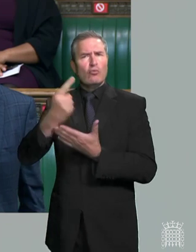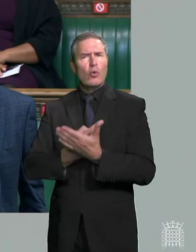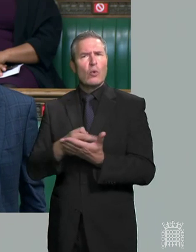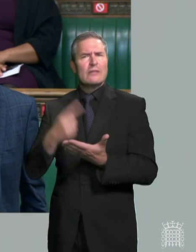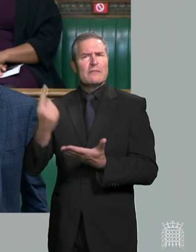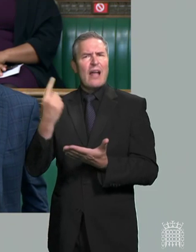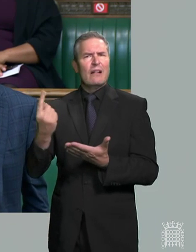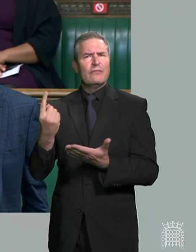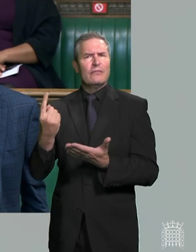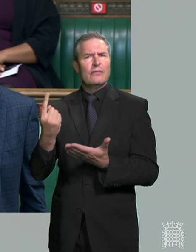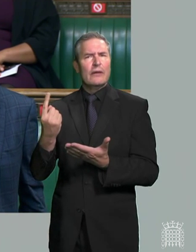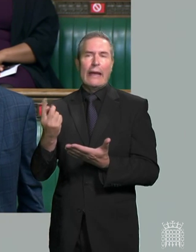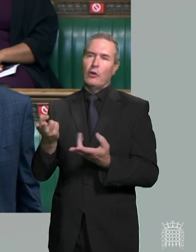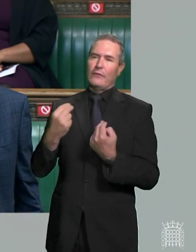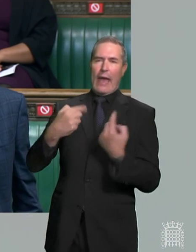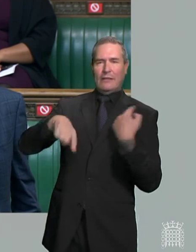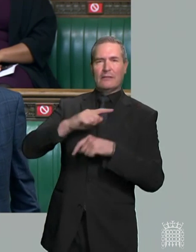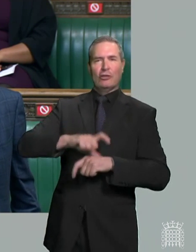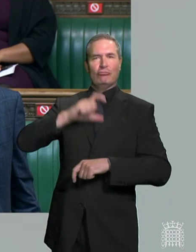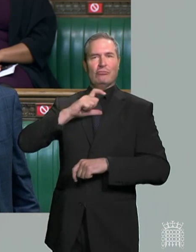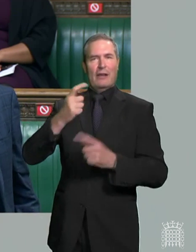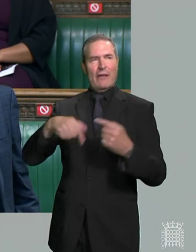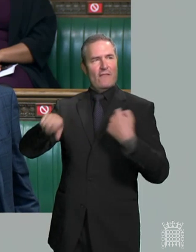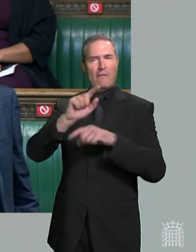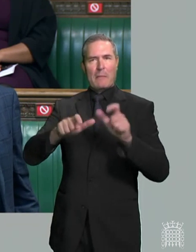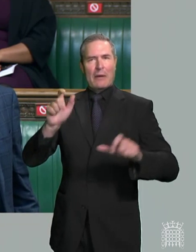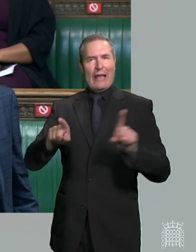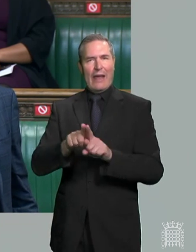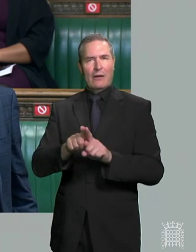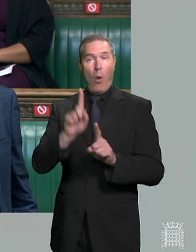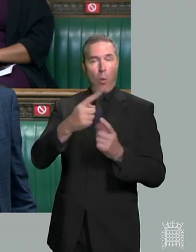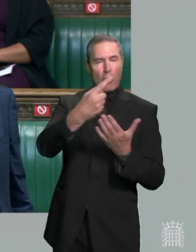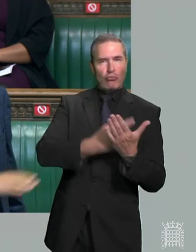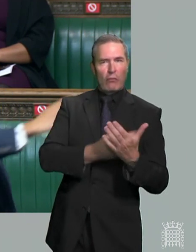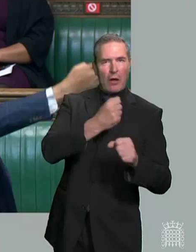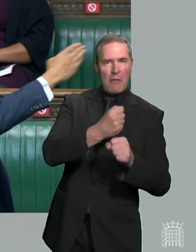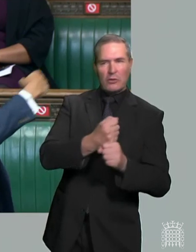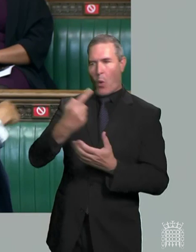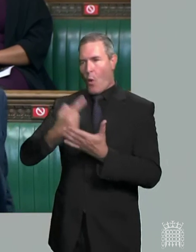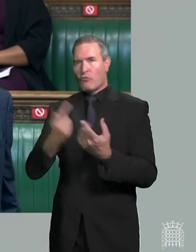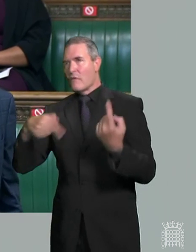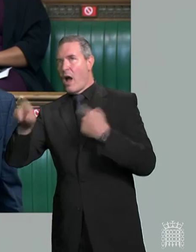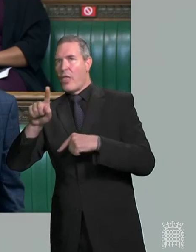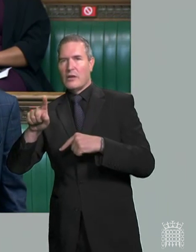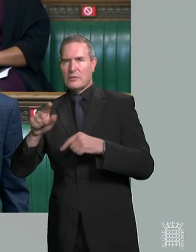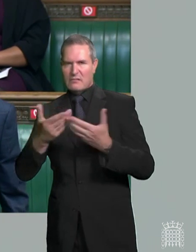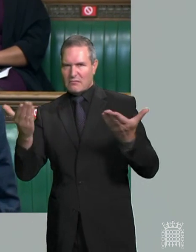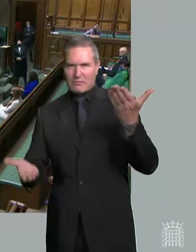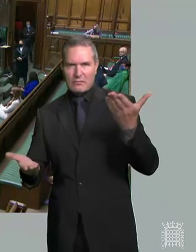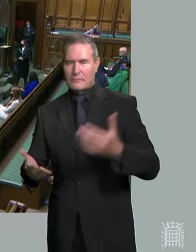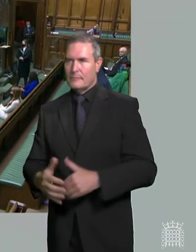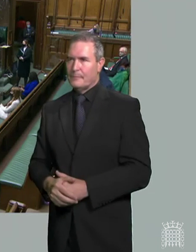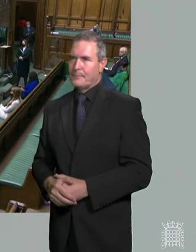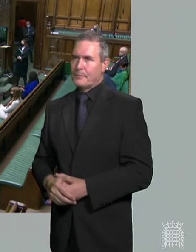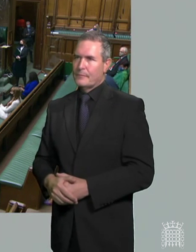He could have regained that lost public trust and confidence, and demonstrated that it was not one rule for him and his elite chums and another for the rest of us plebs.